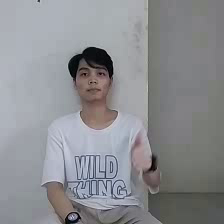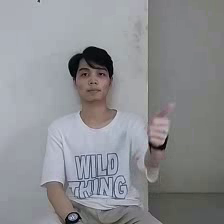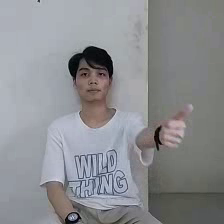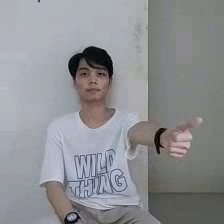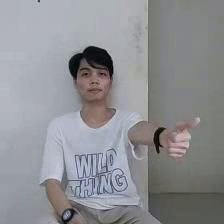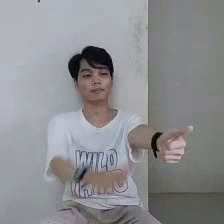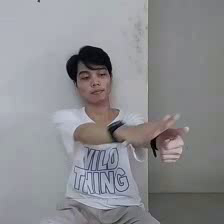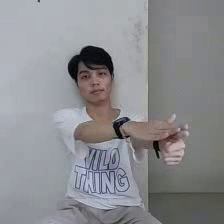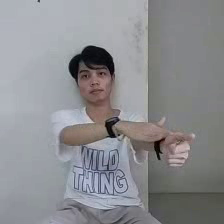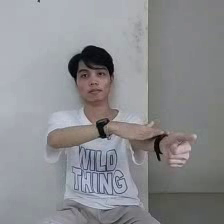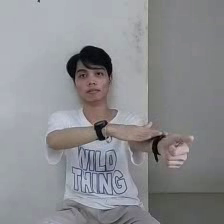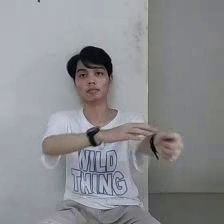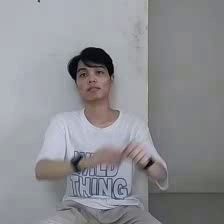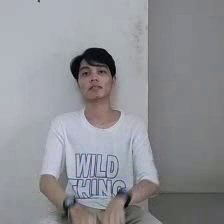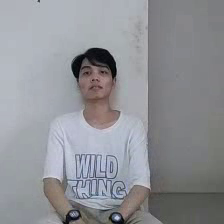An ủi